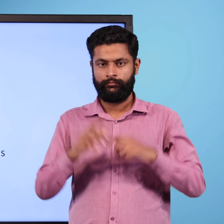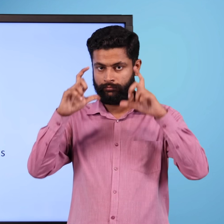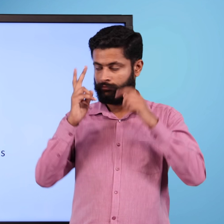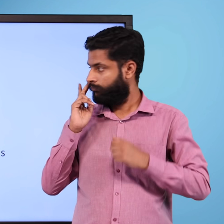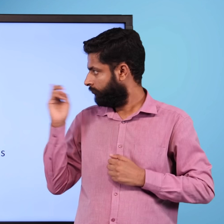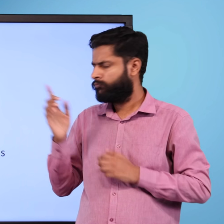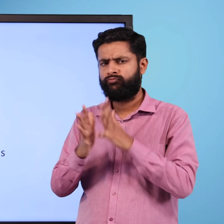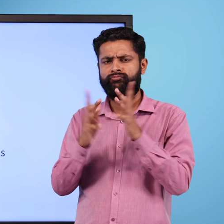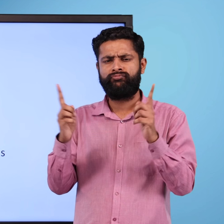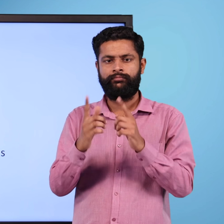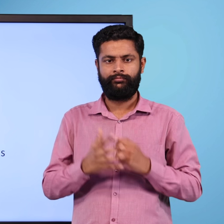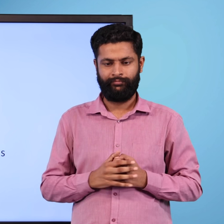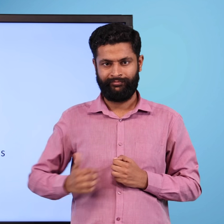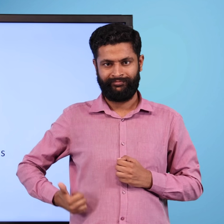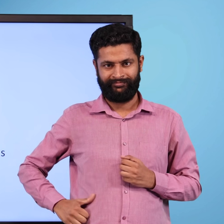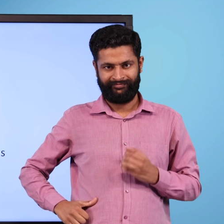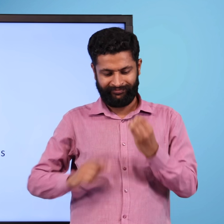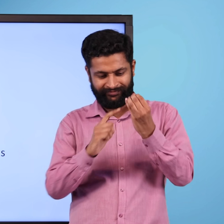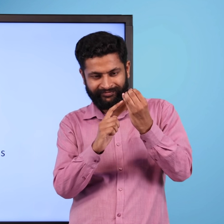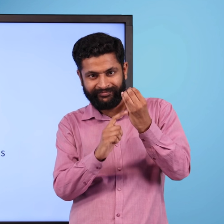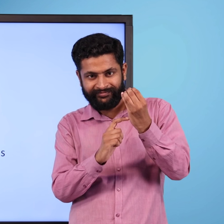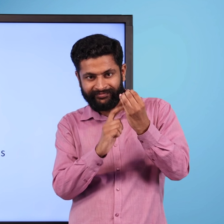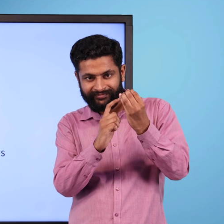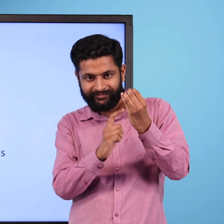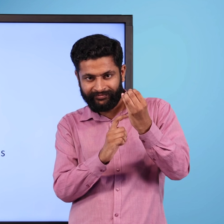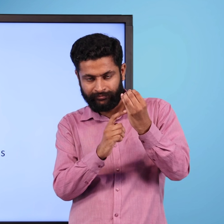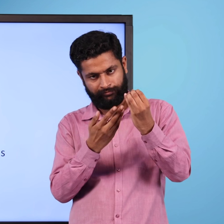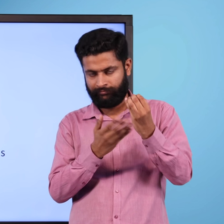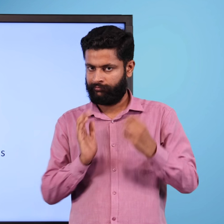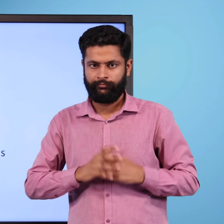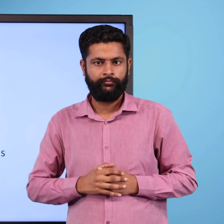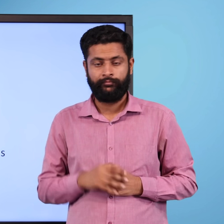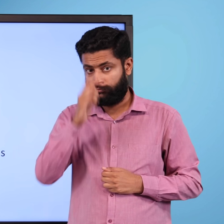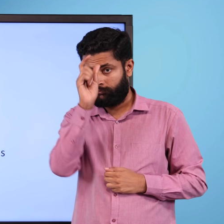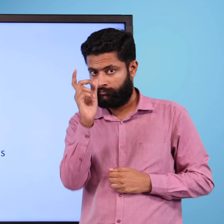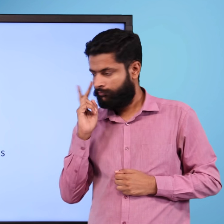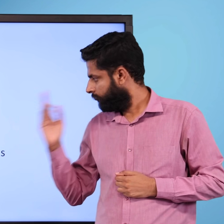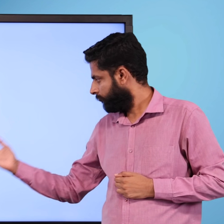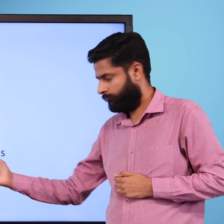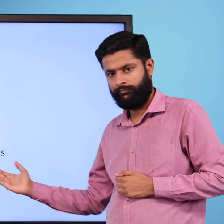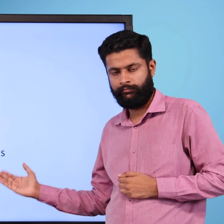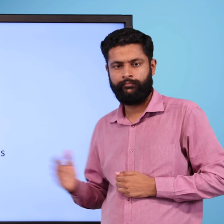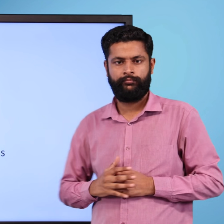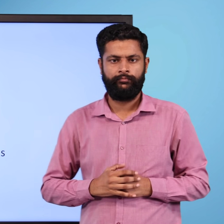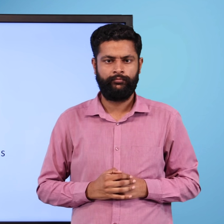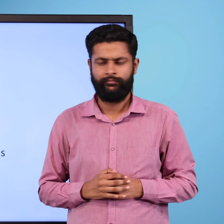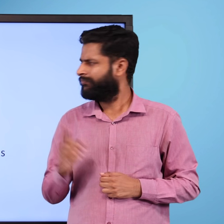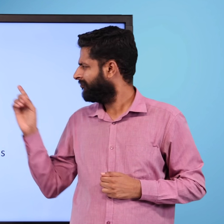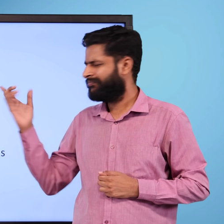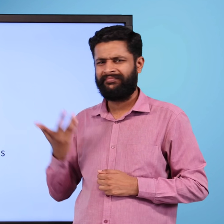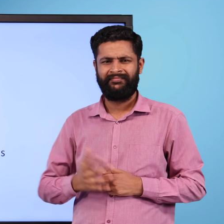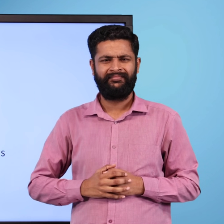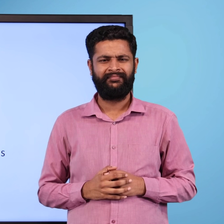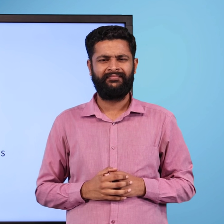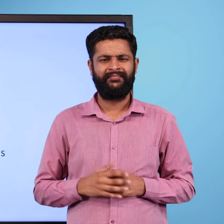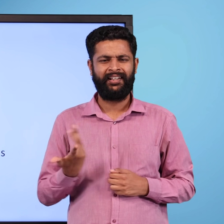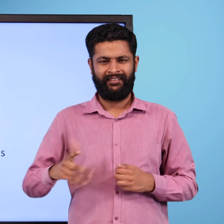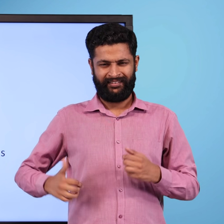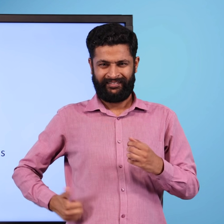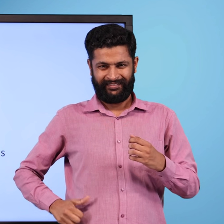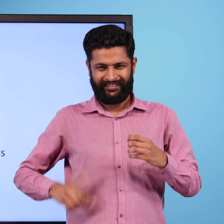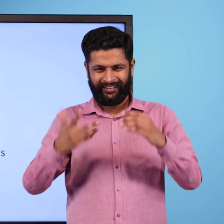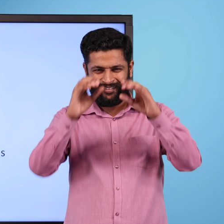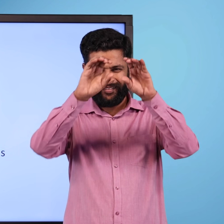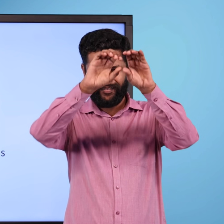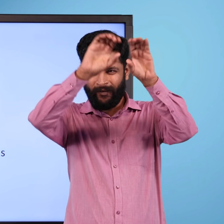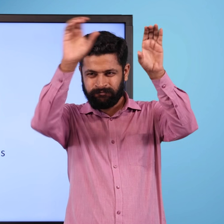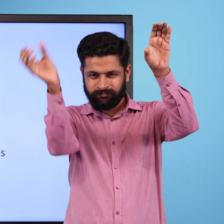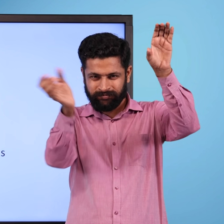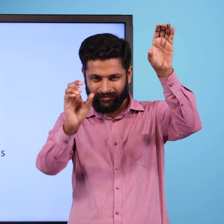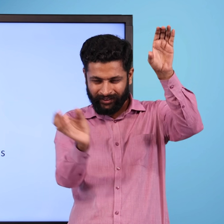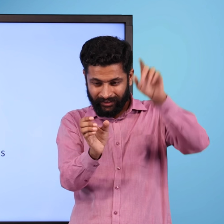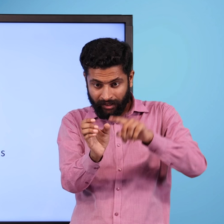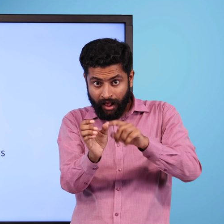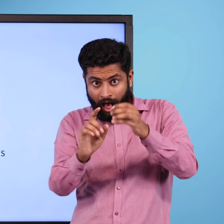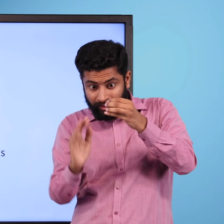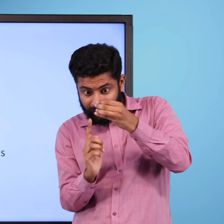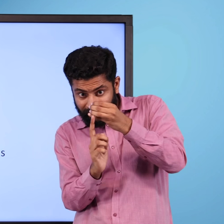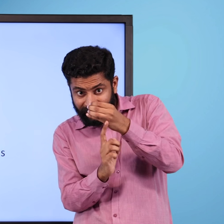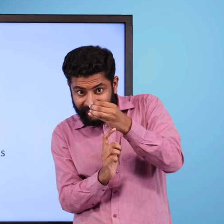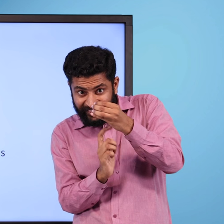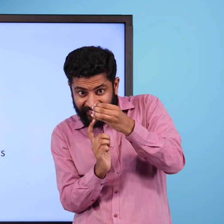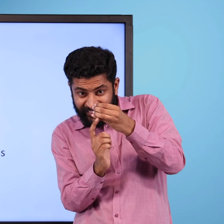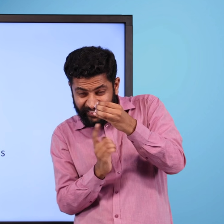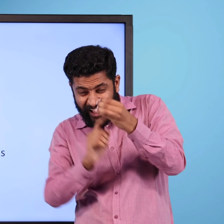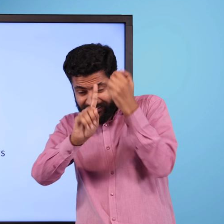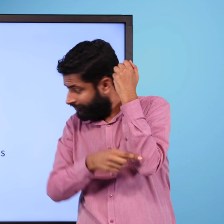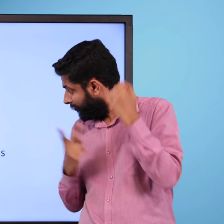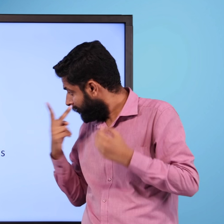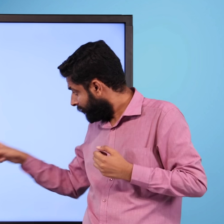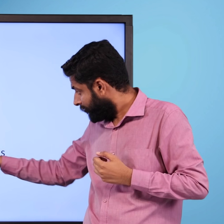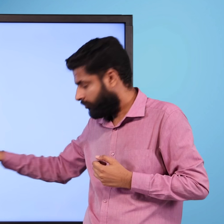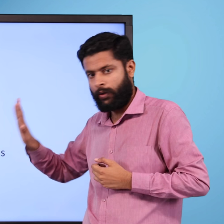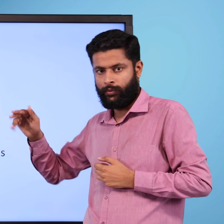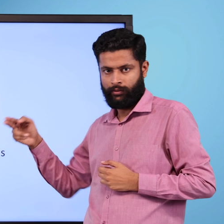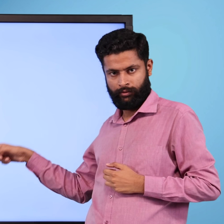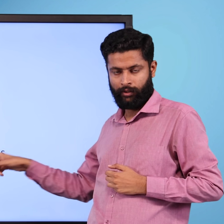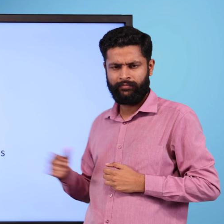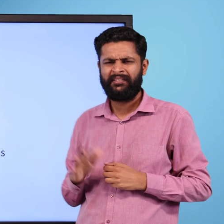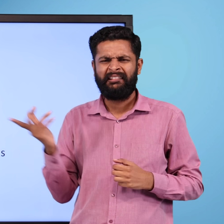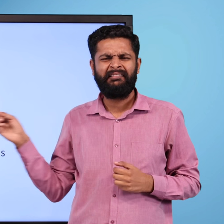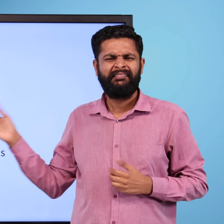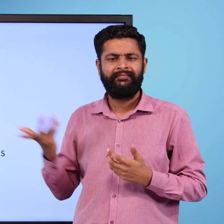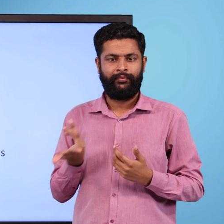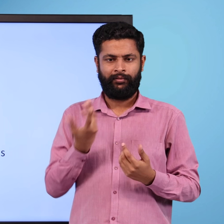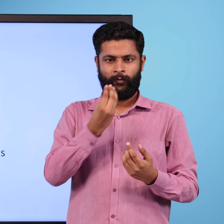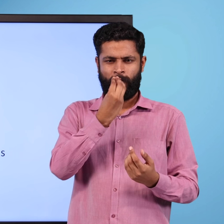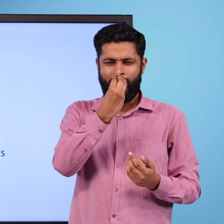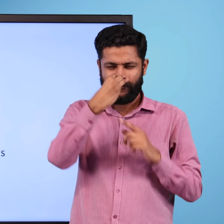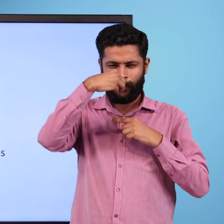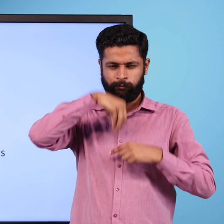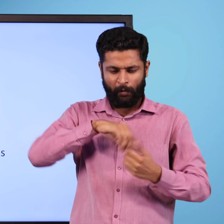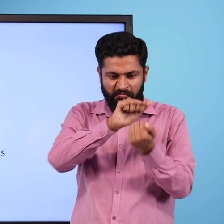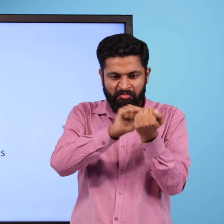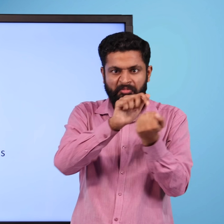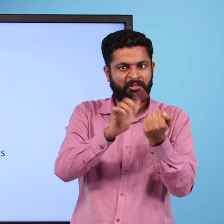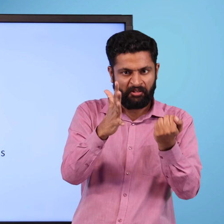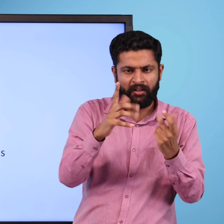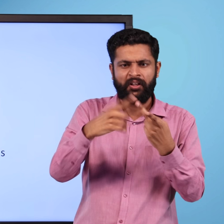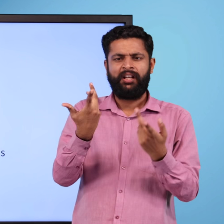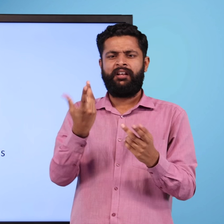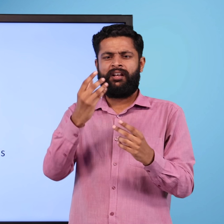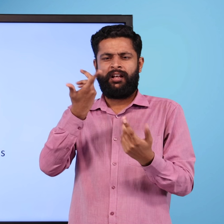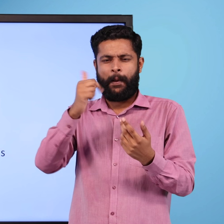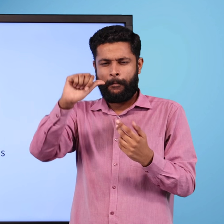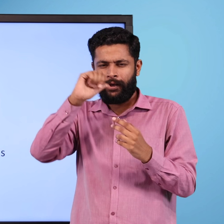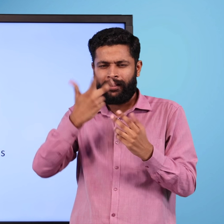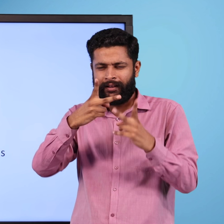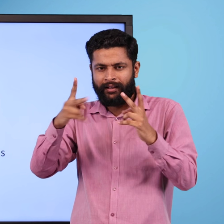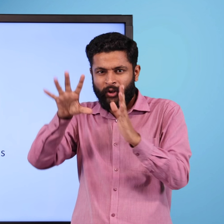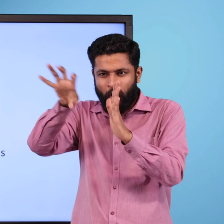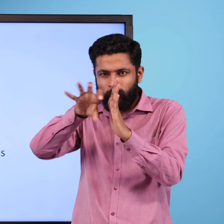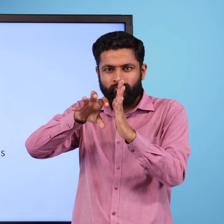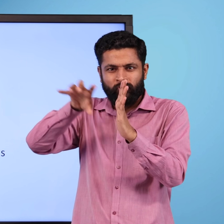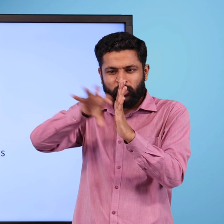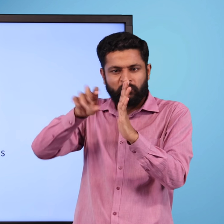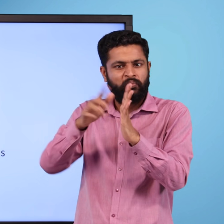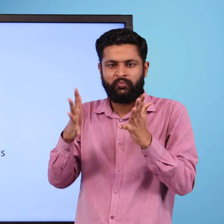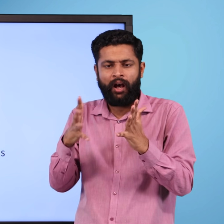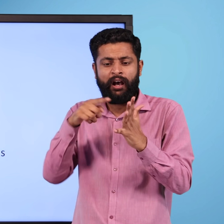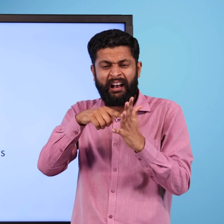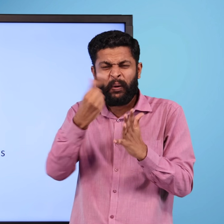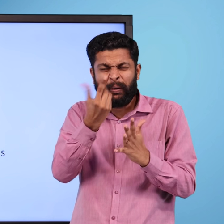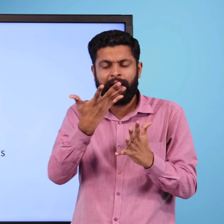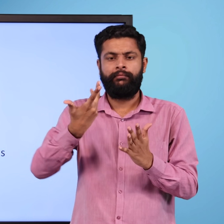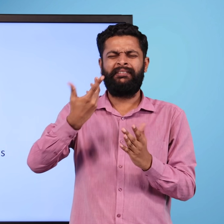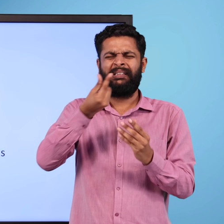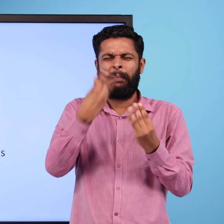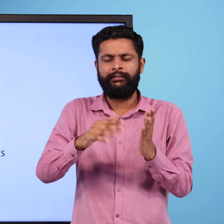This is the sign for anus. The anus is the last part of the digestive system. The undigested and unabsorbed residues are expelled out of the body as faeces through the anus.